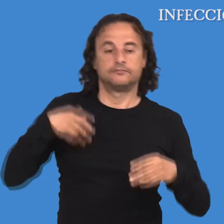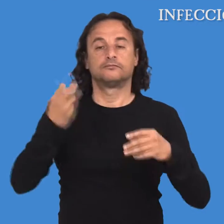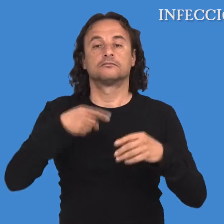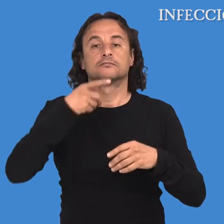despues